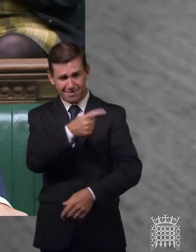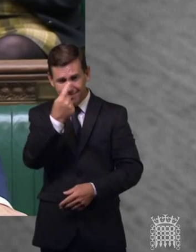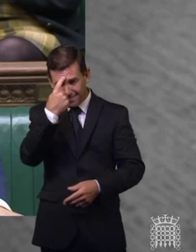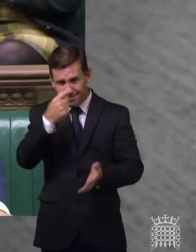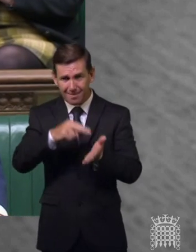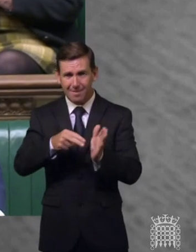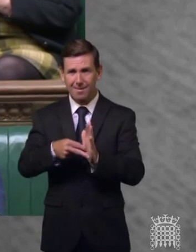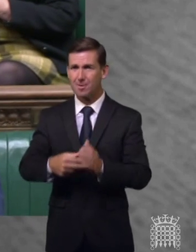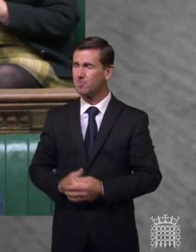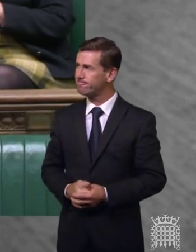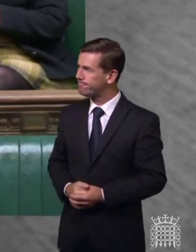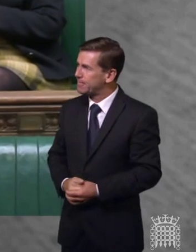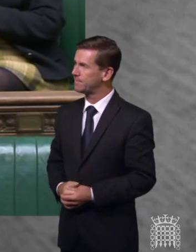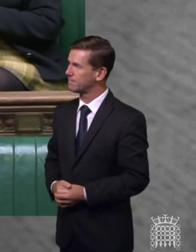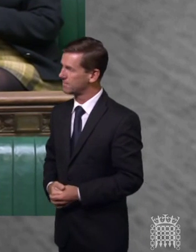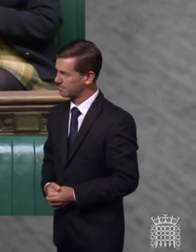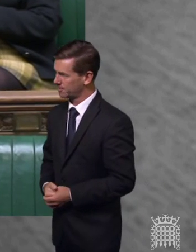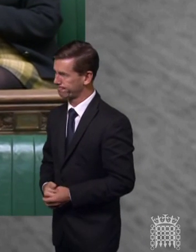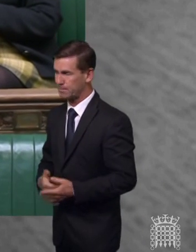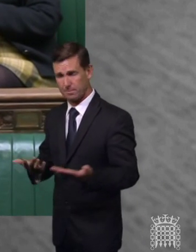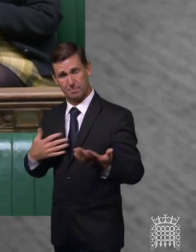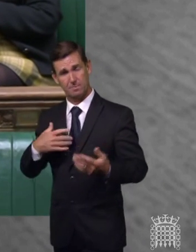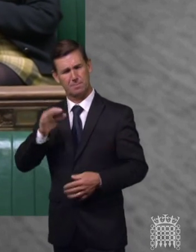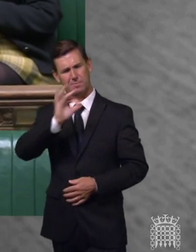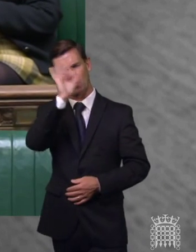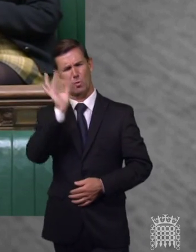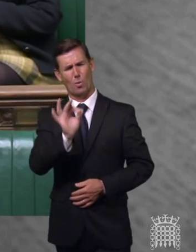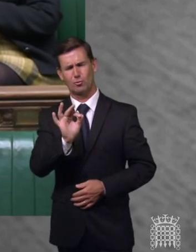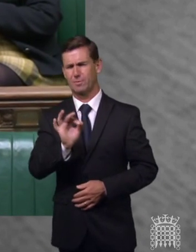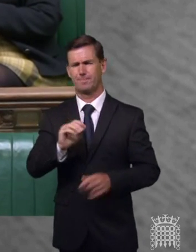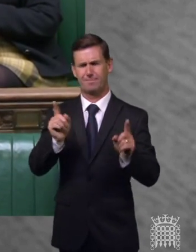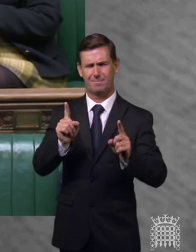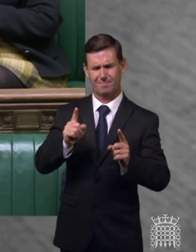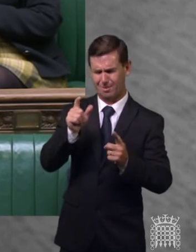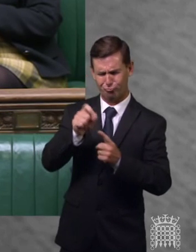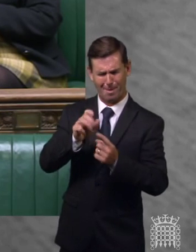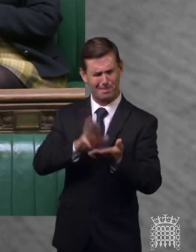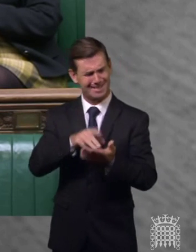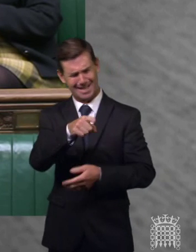The question is: why was the Prime Minister so careless?